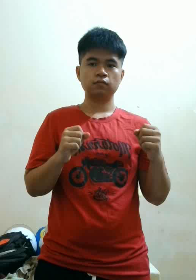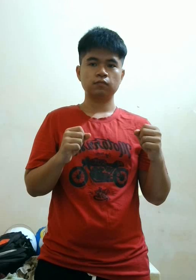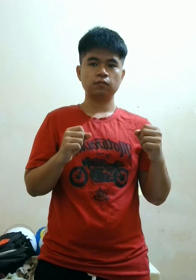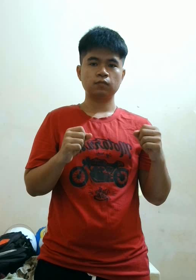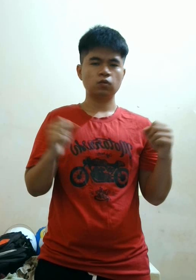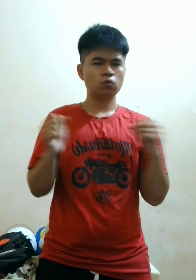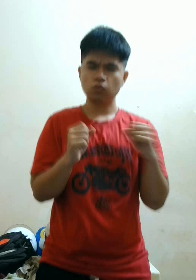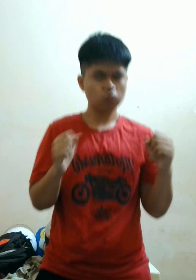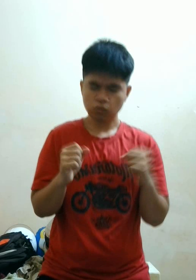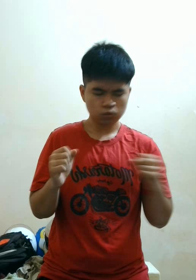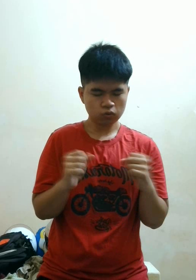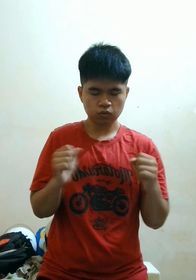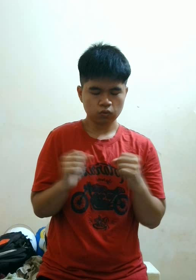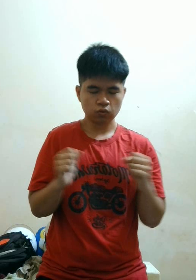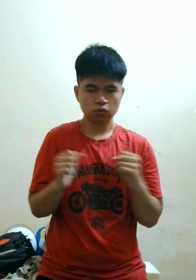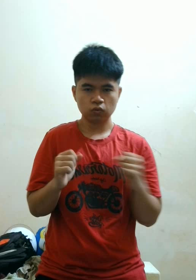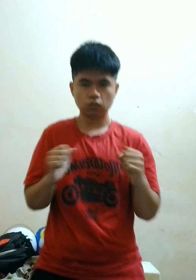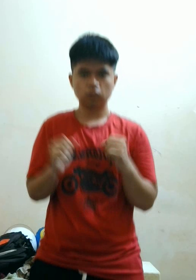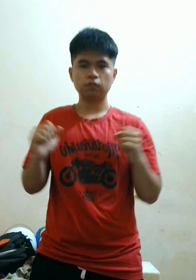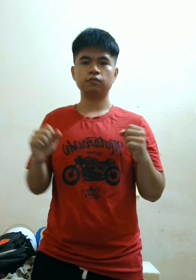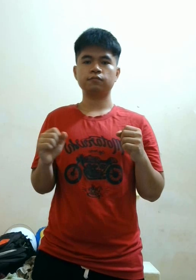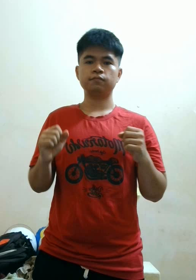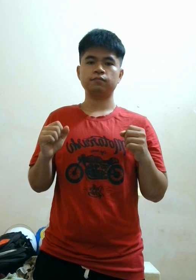lanh